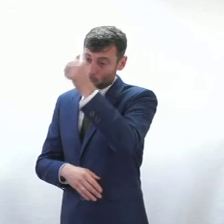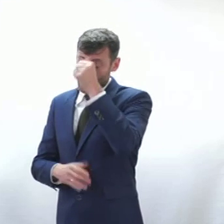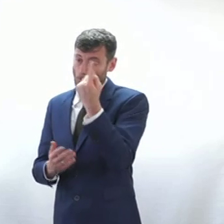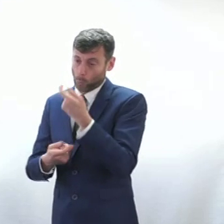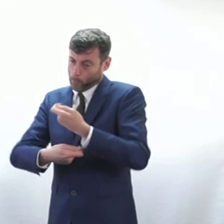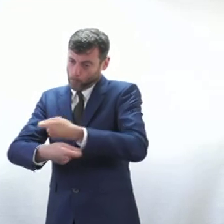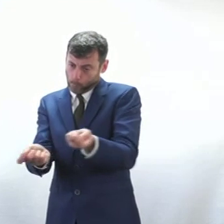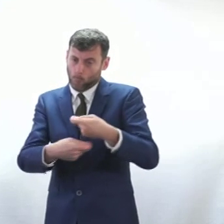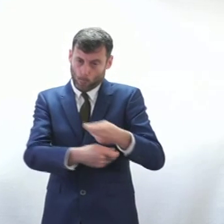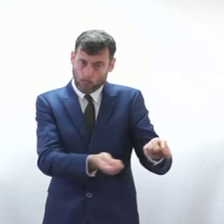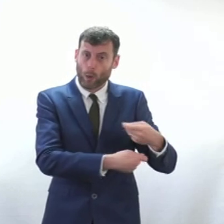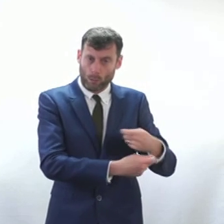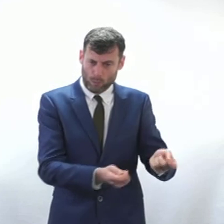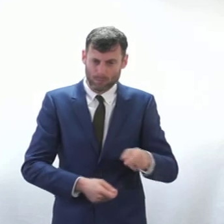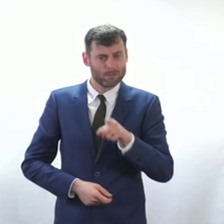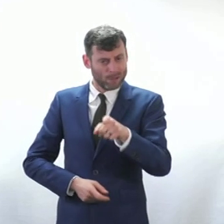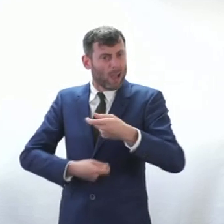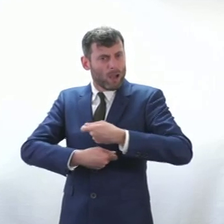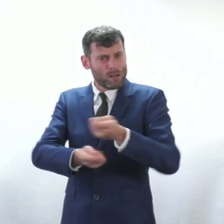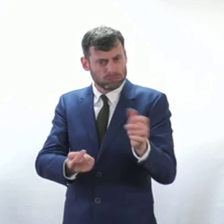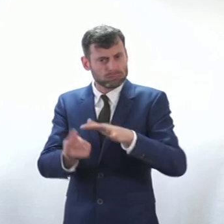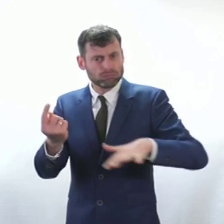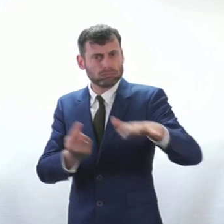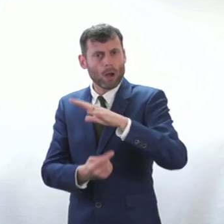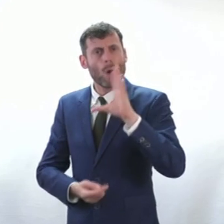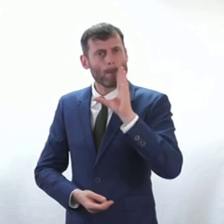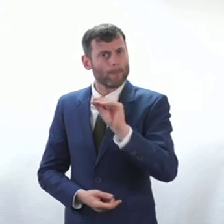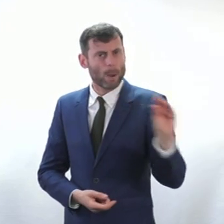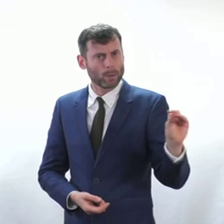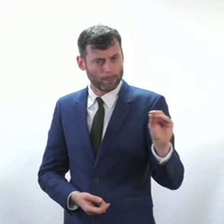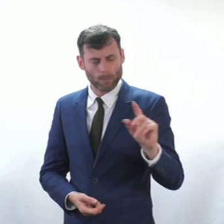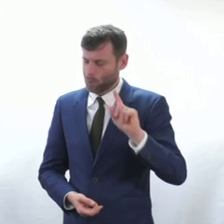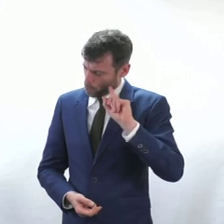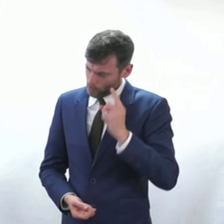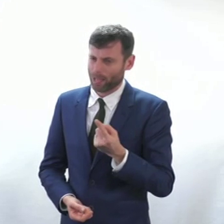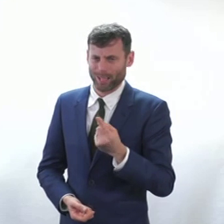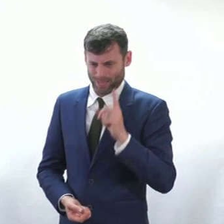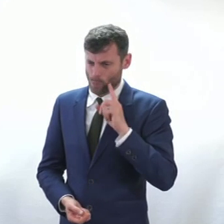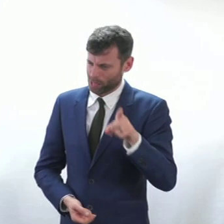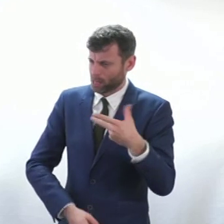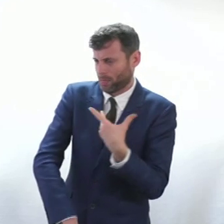Birmingham, of course, will be among them, and of course that is right.